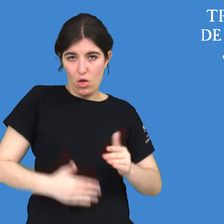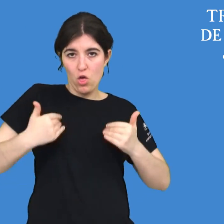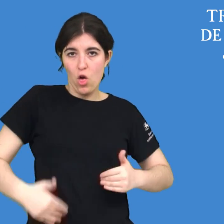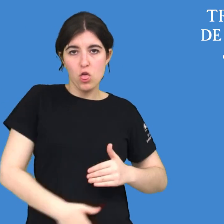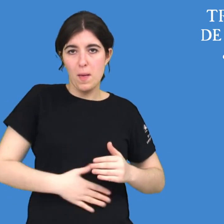cuerpo